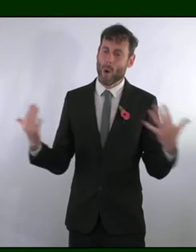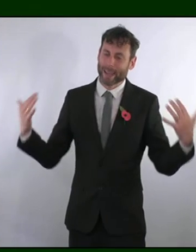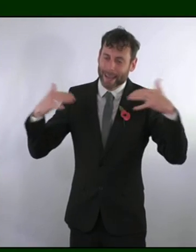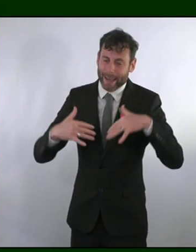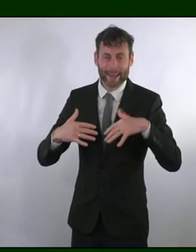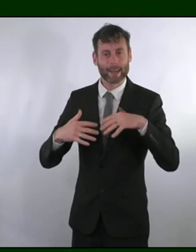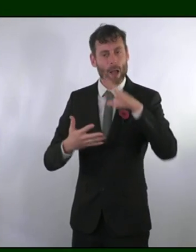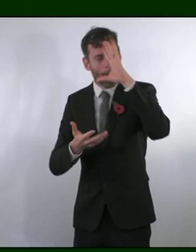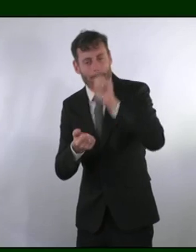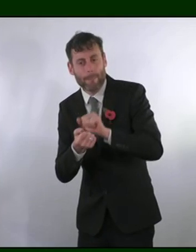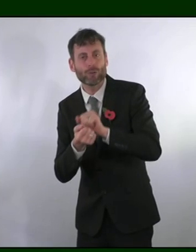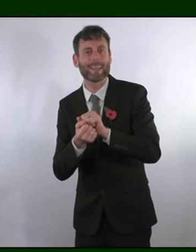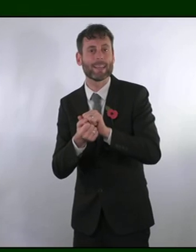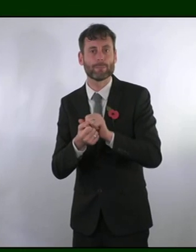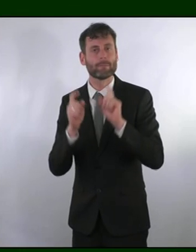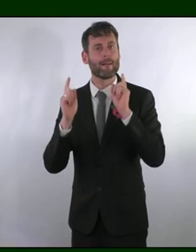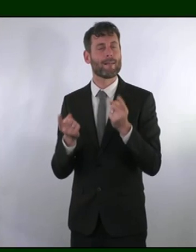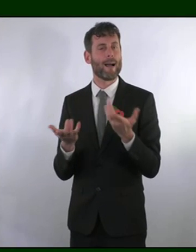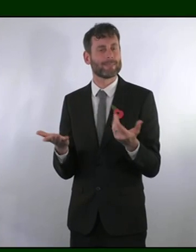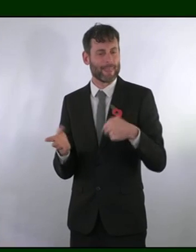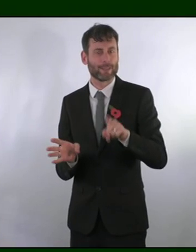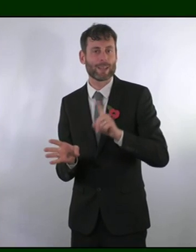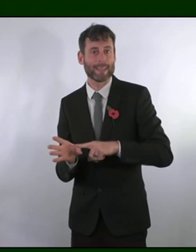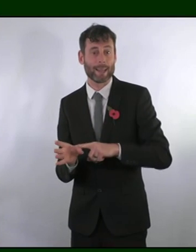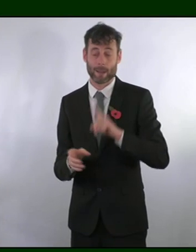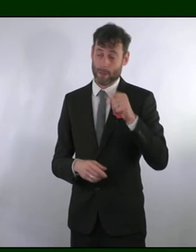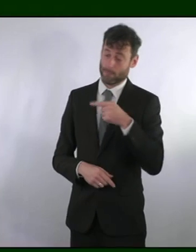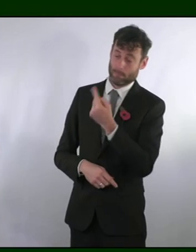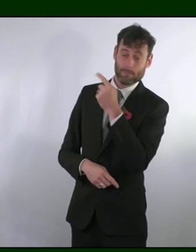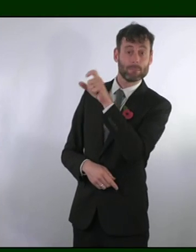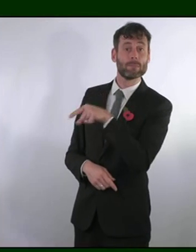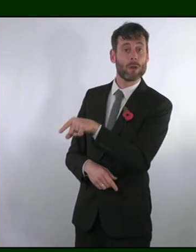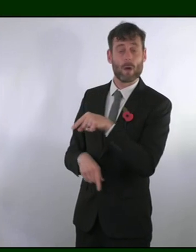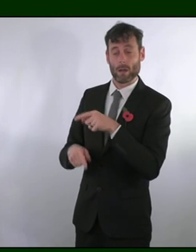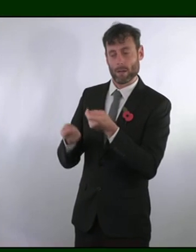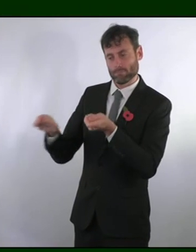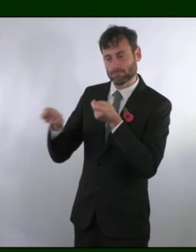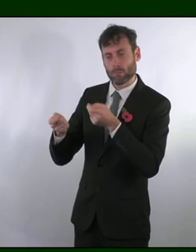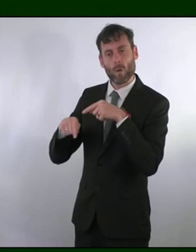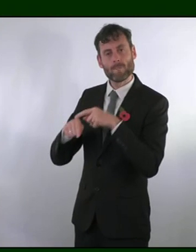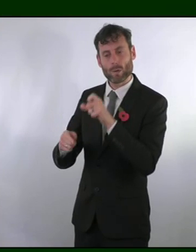However, in Heywood and Middleton, veterans associations are following the guidance to mark the day in a covid-safe way.